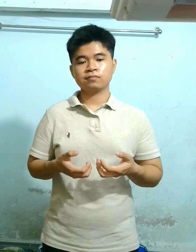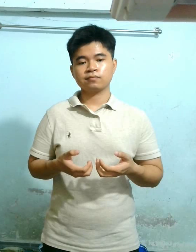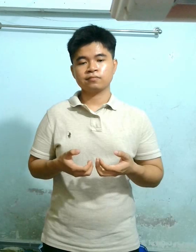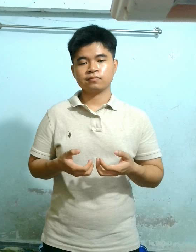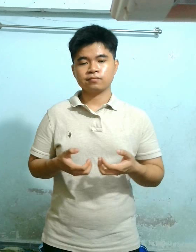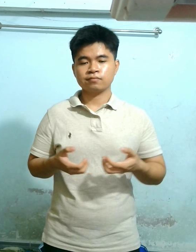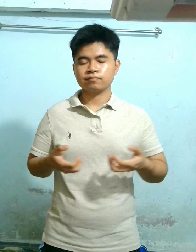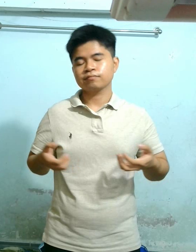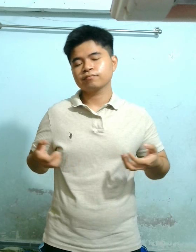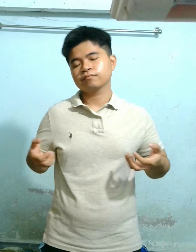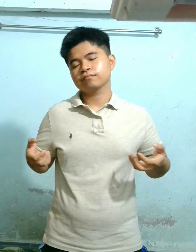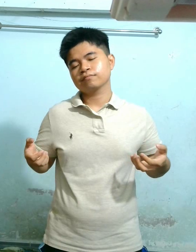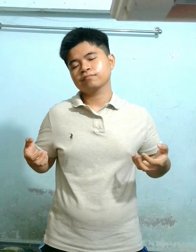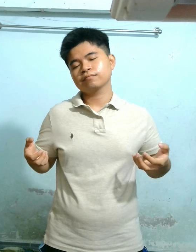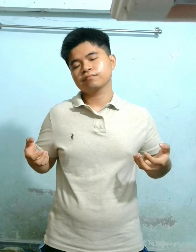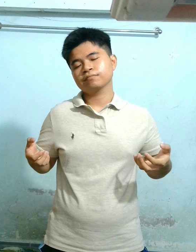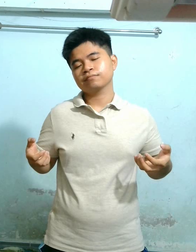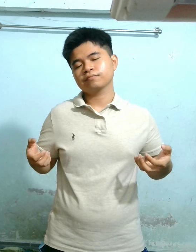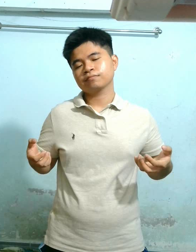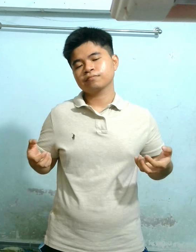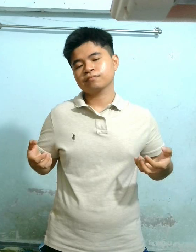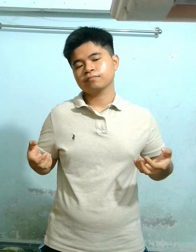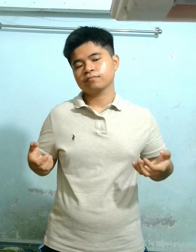chia cat